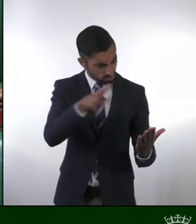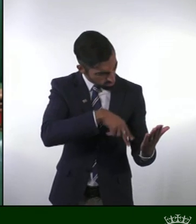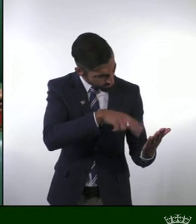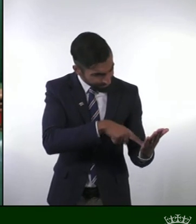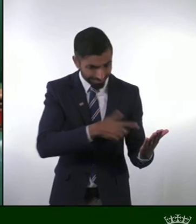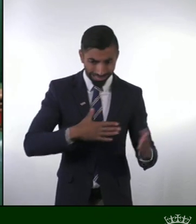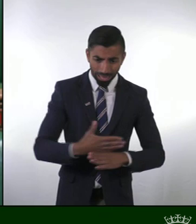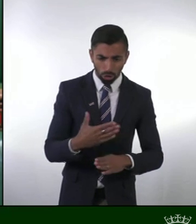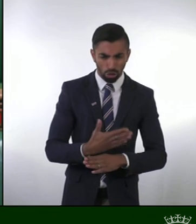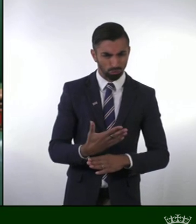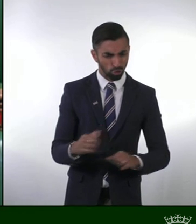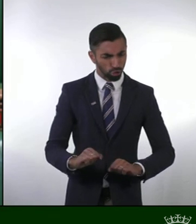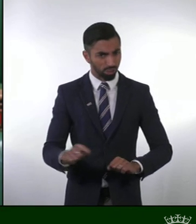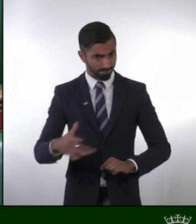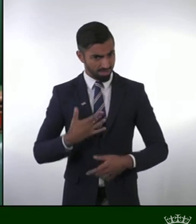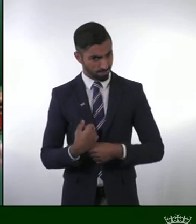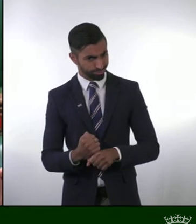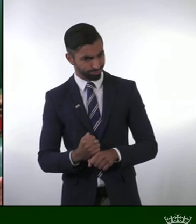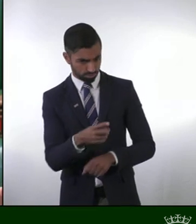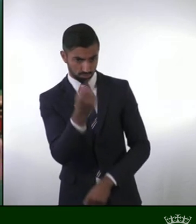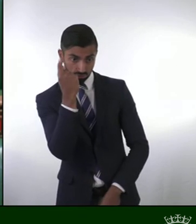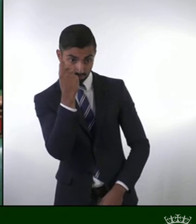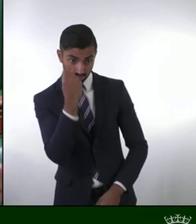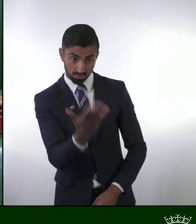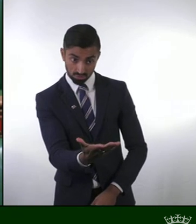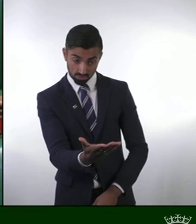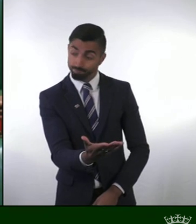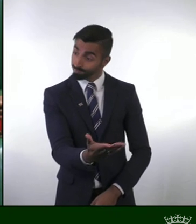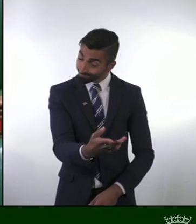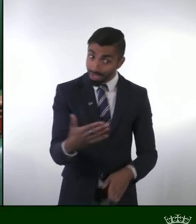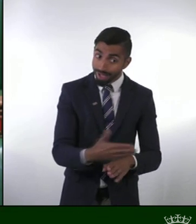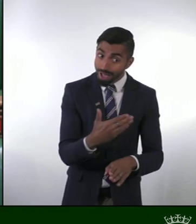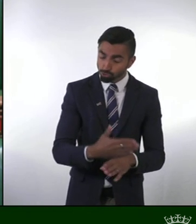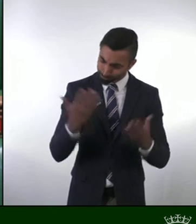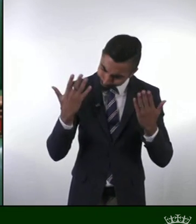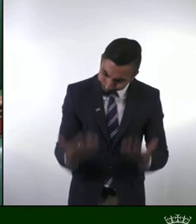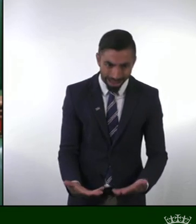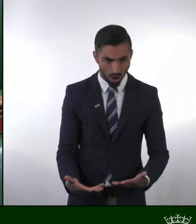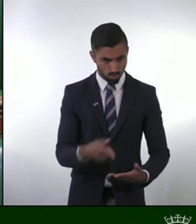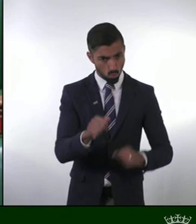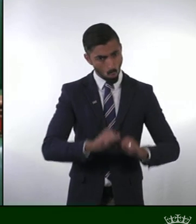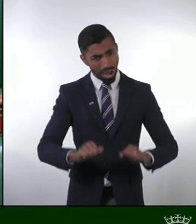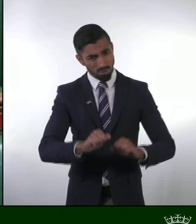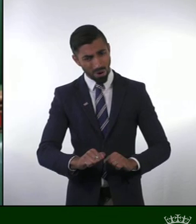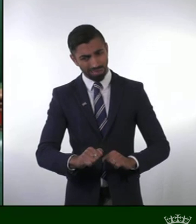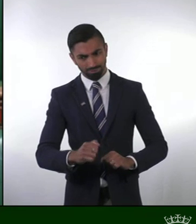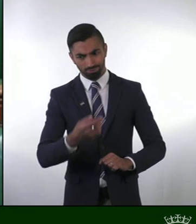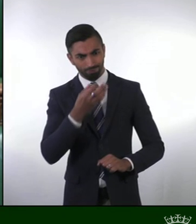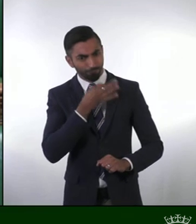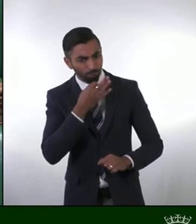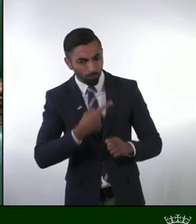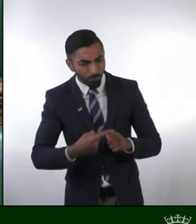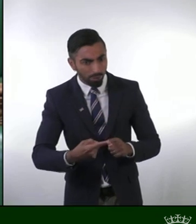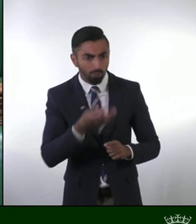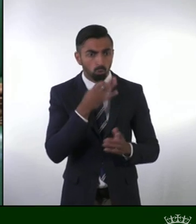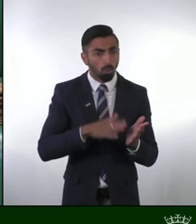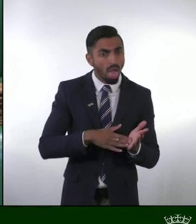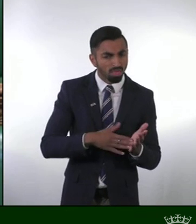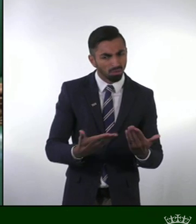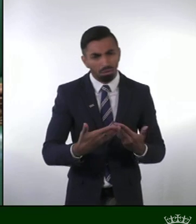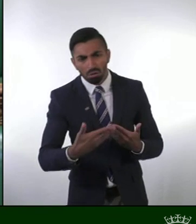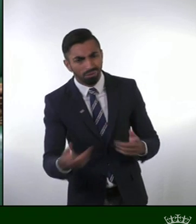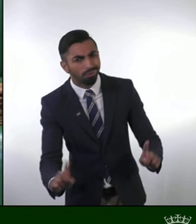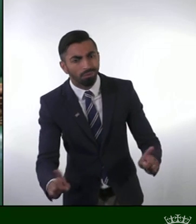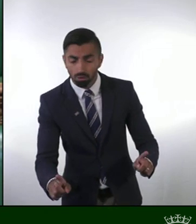Action is needed now, not in a few weeks or months, so can I ask for the Prime Minister’s complete— Well, perhaps the Prime Minister will indicate whether that is all the action or whether there is more action.